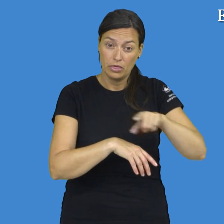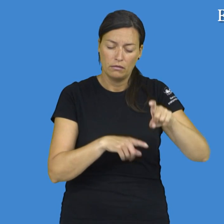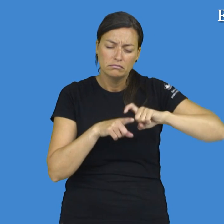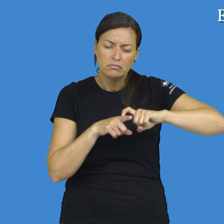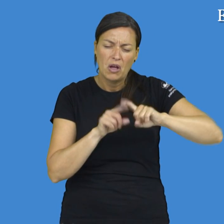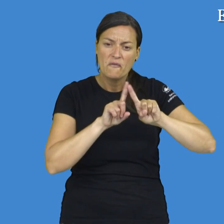tipo